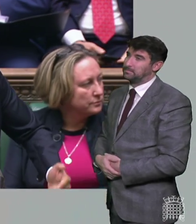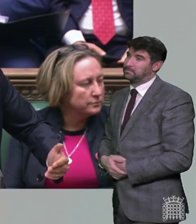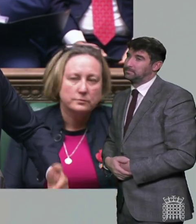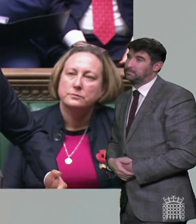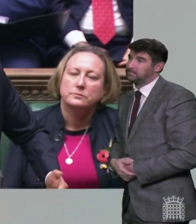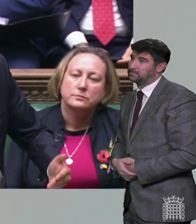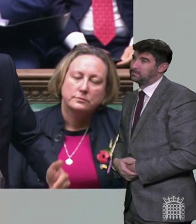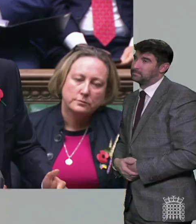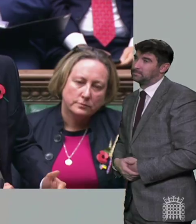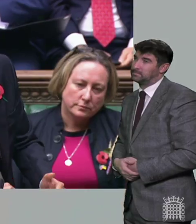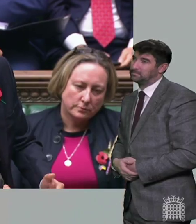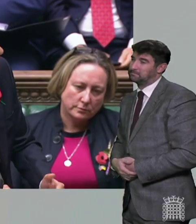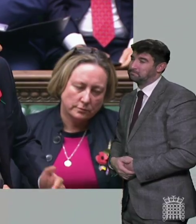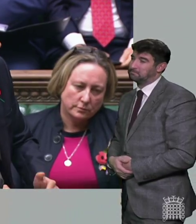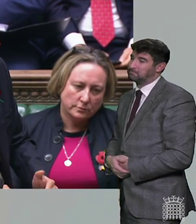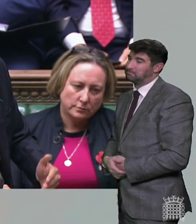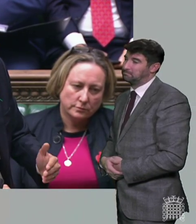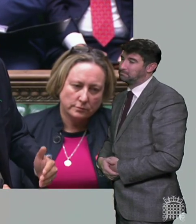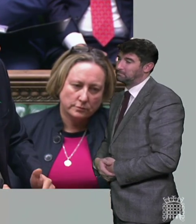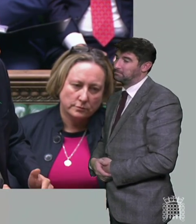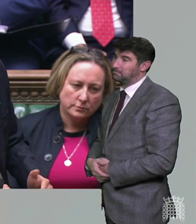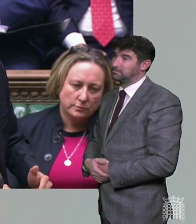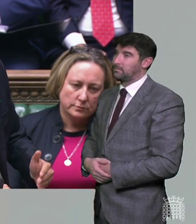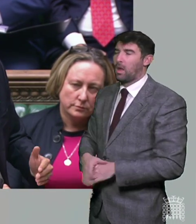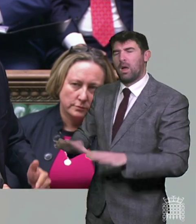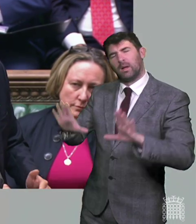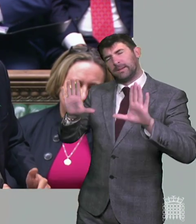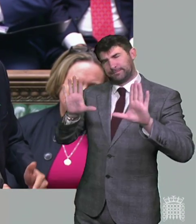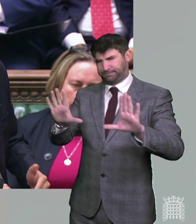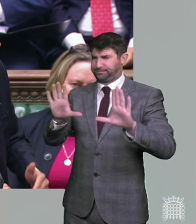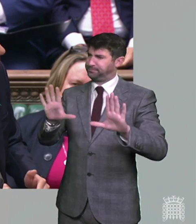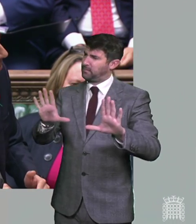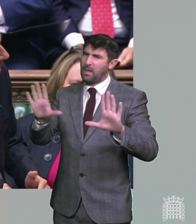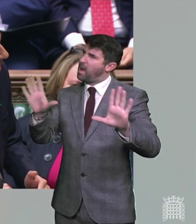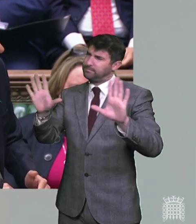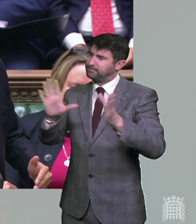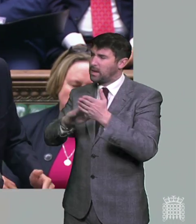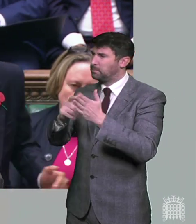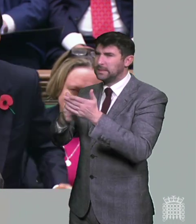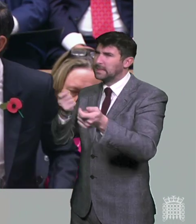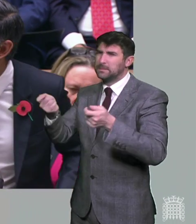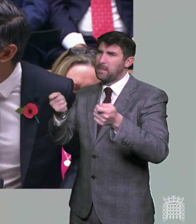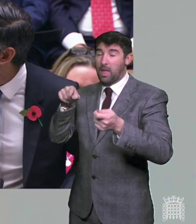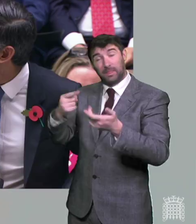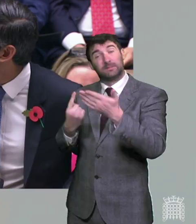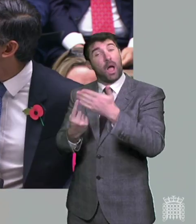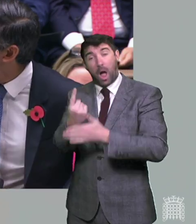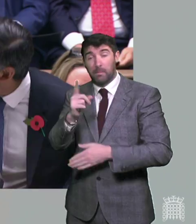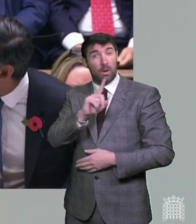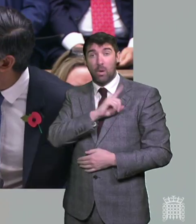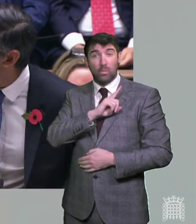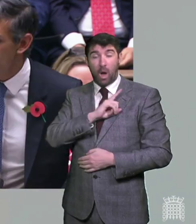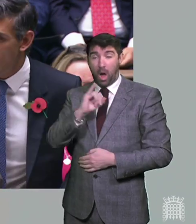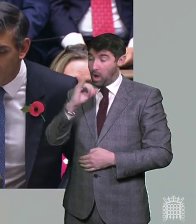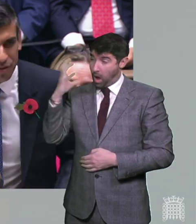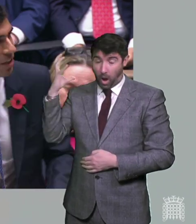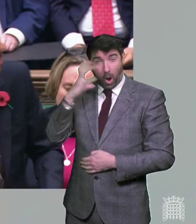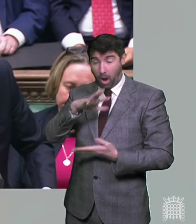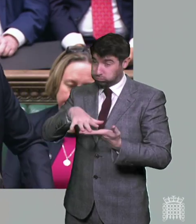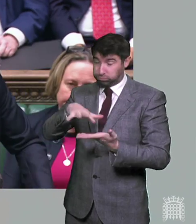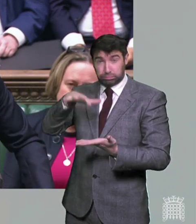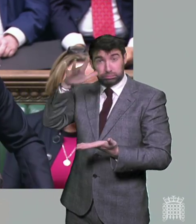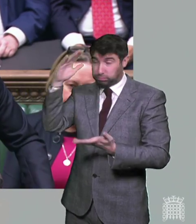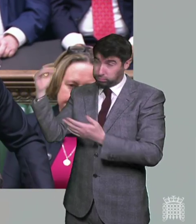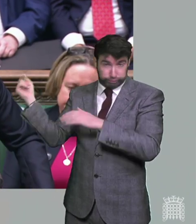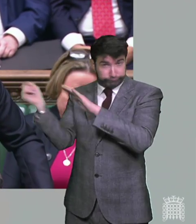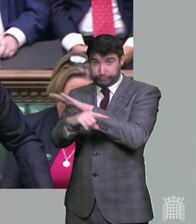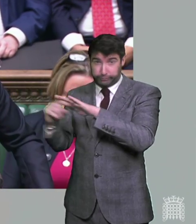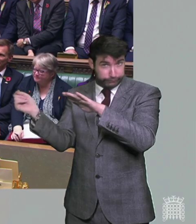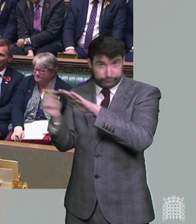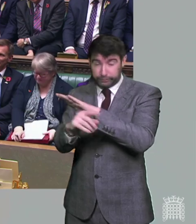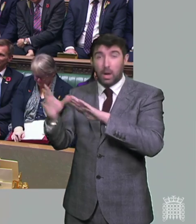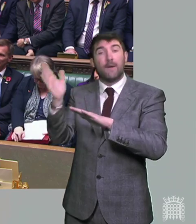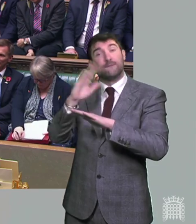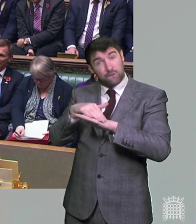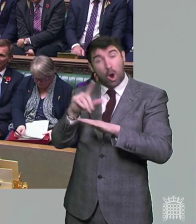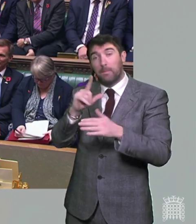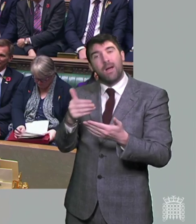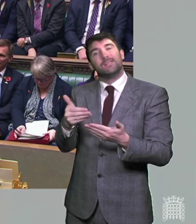The reason we are in this situation is the unprecedented number of people arriving here illegally, often from safe third countries.